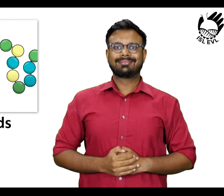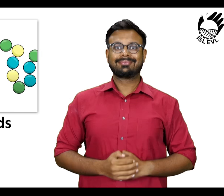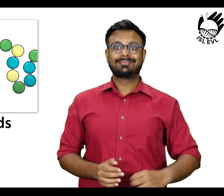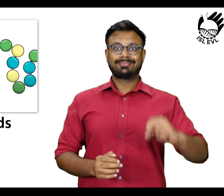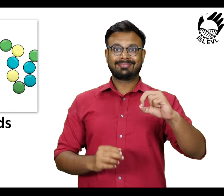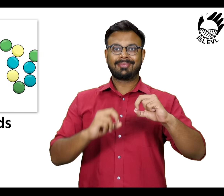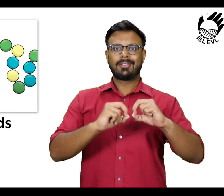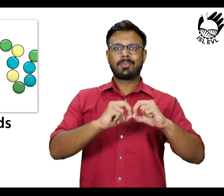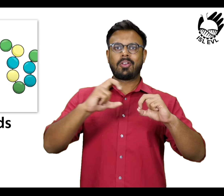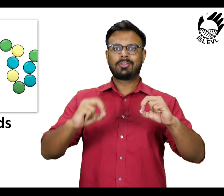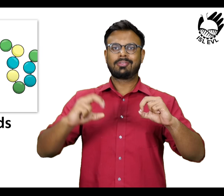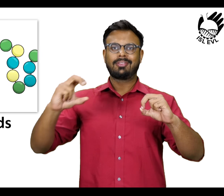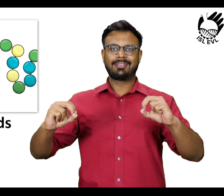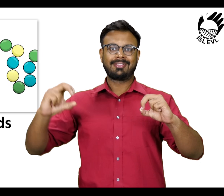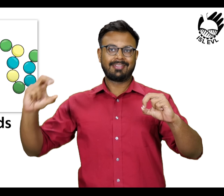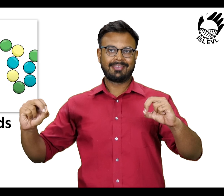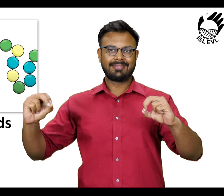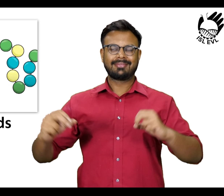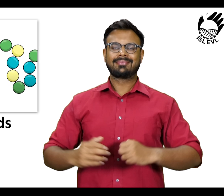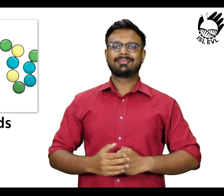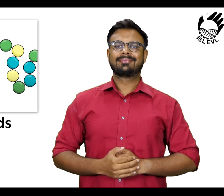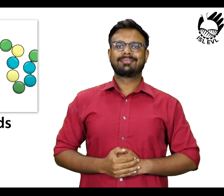Amino Acids